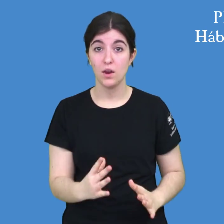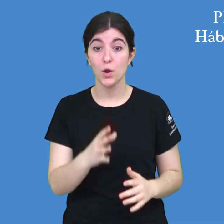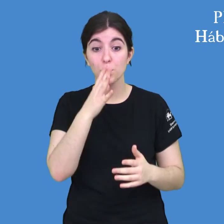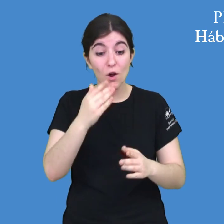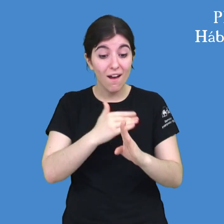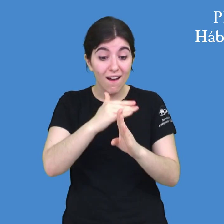motivo